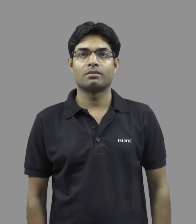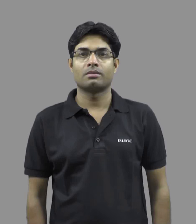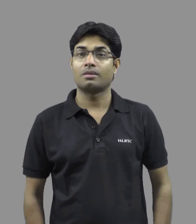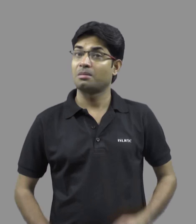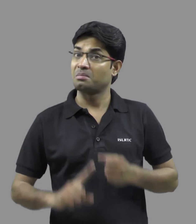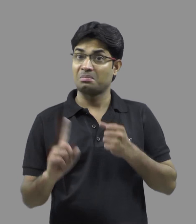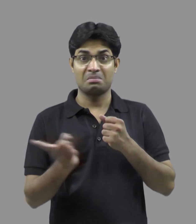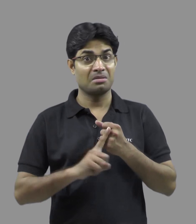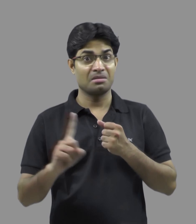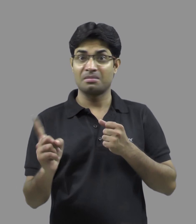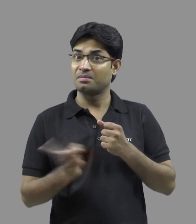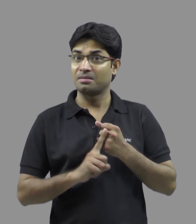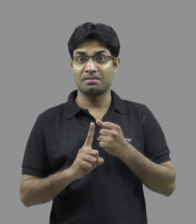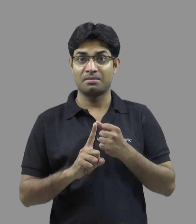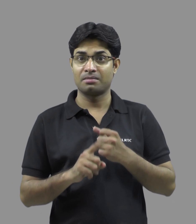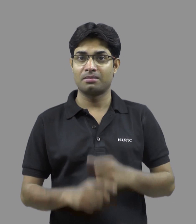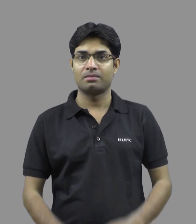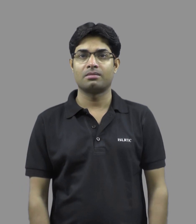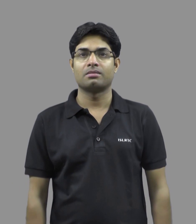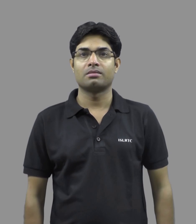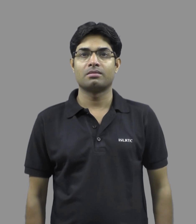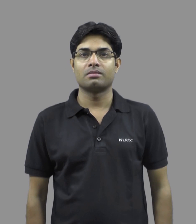Punish